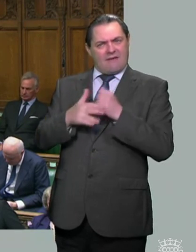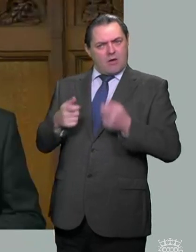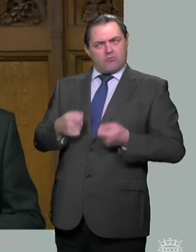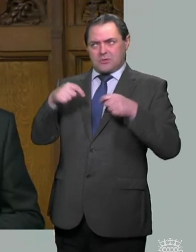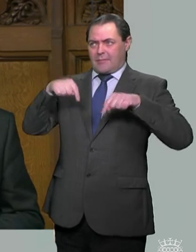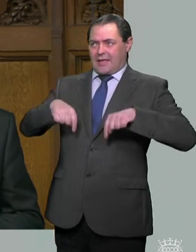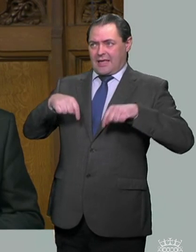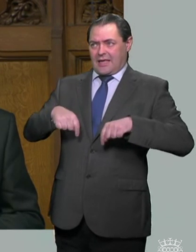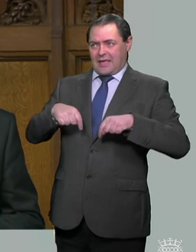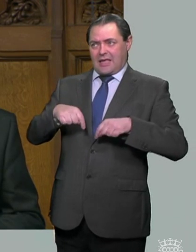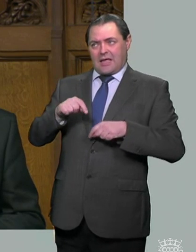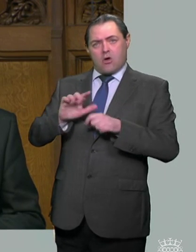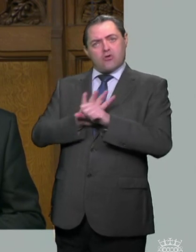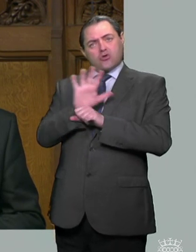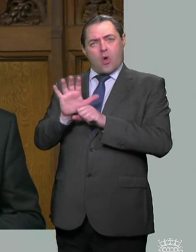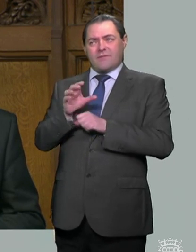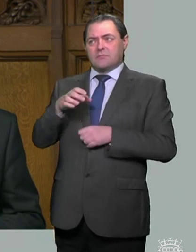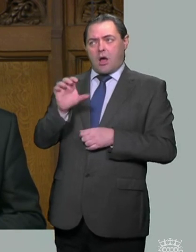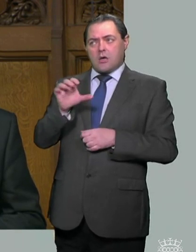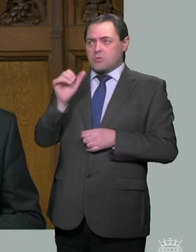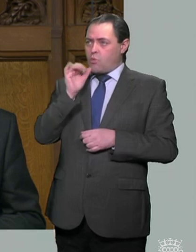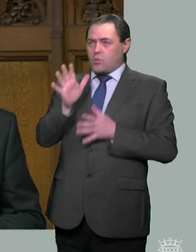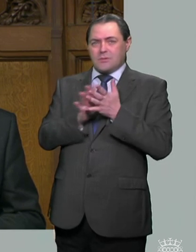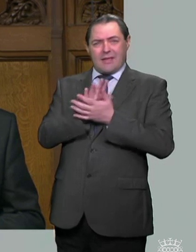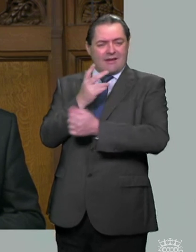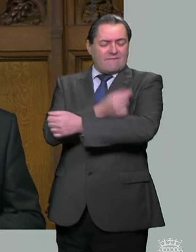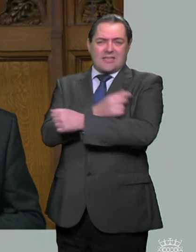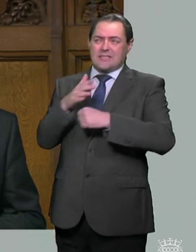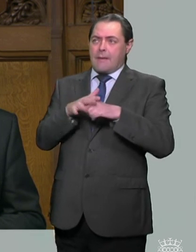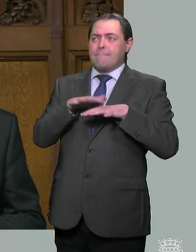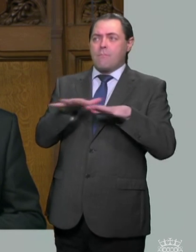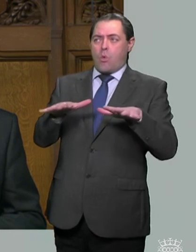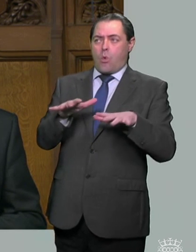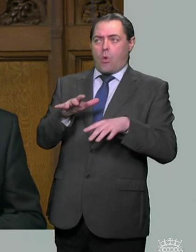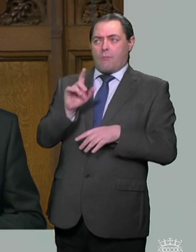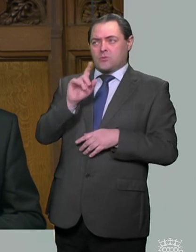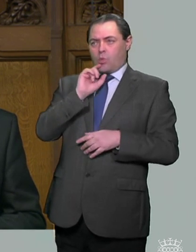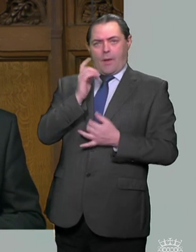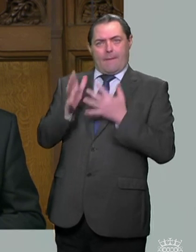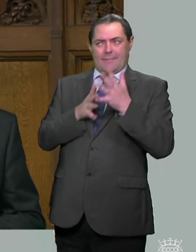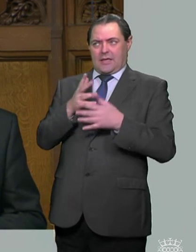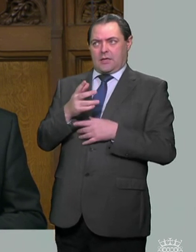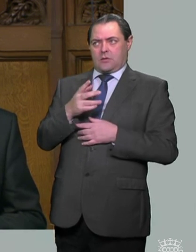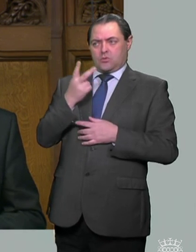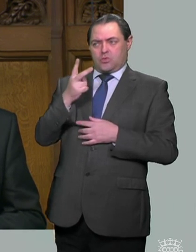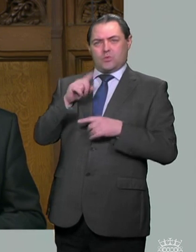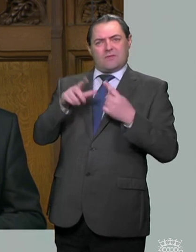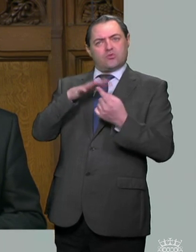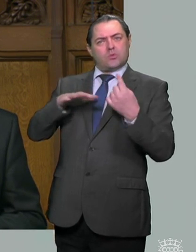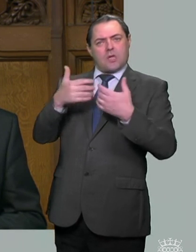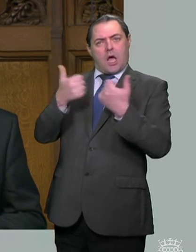Covid passes will not increase uptake of the vaccine but will create a segregated society.